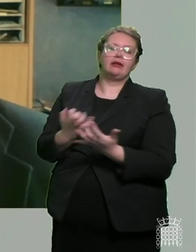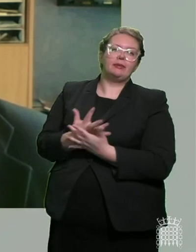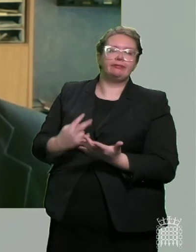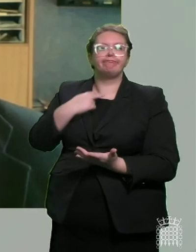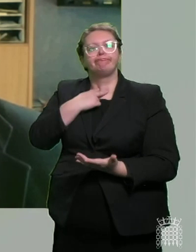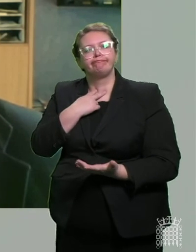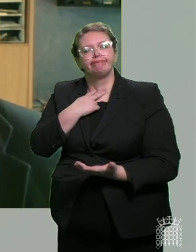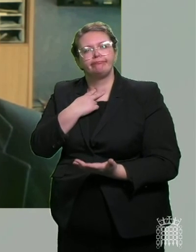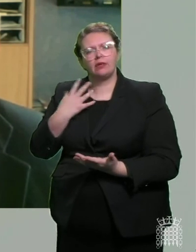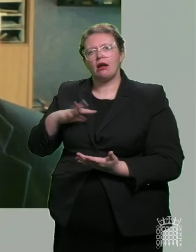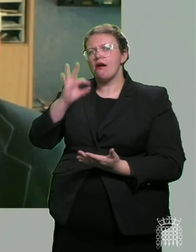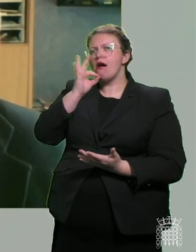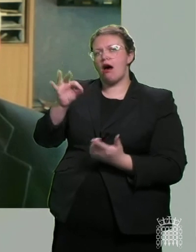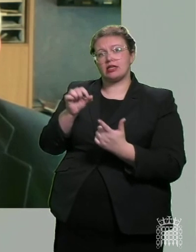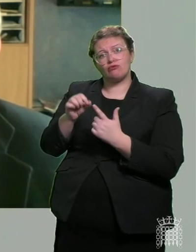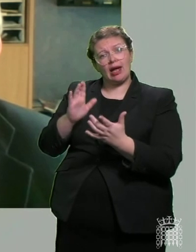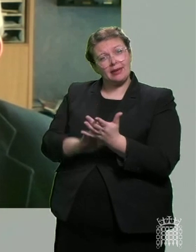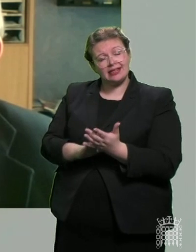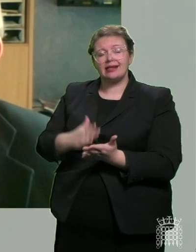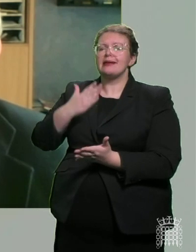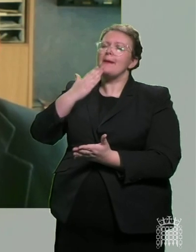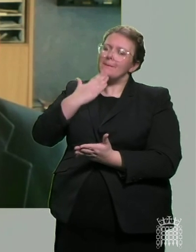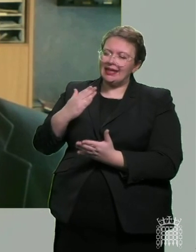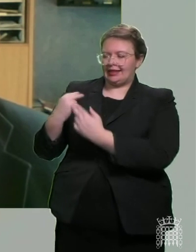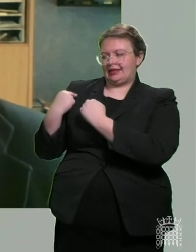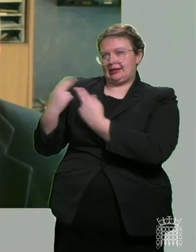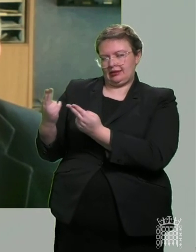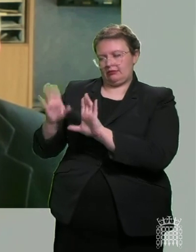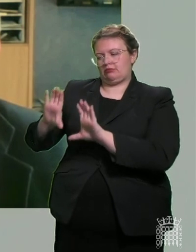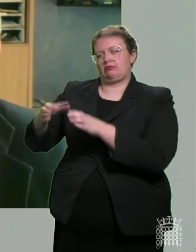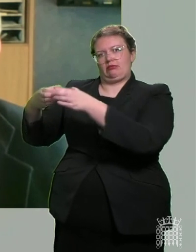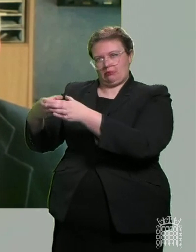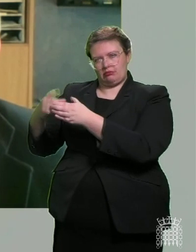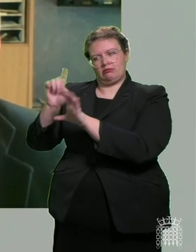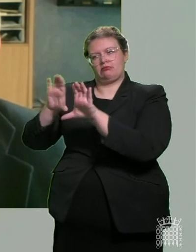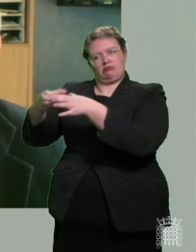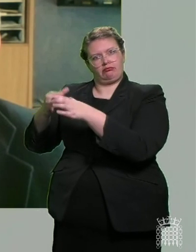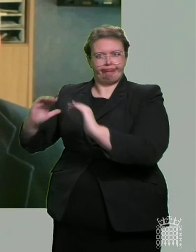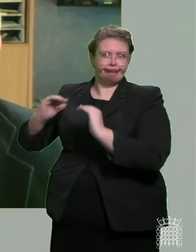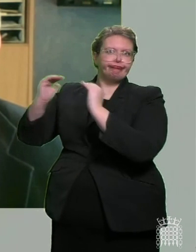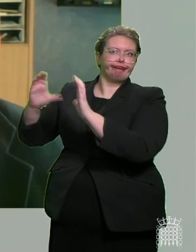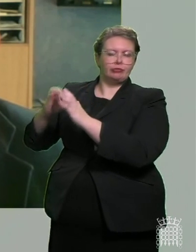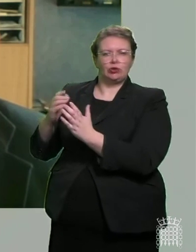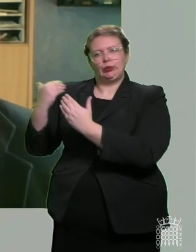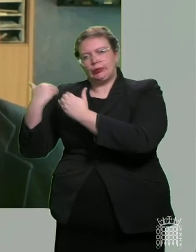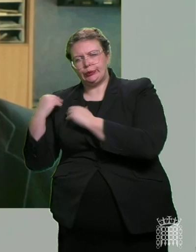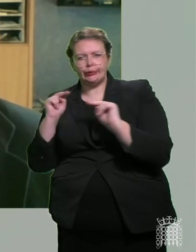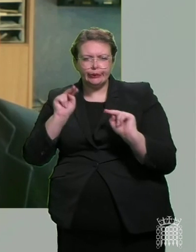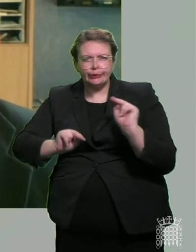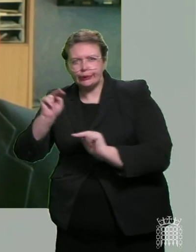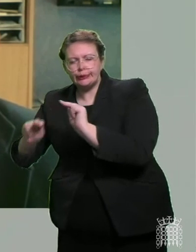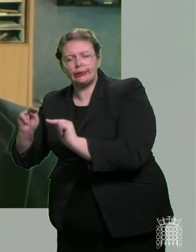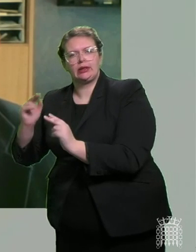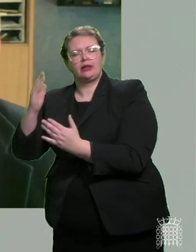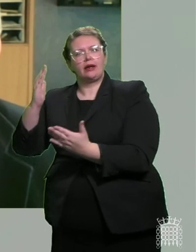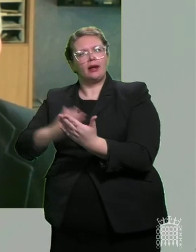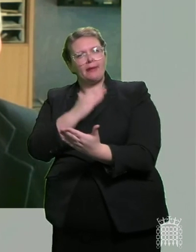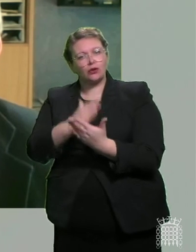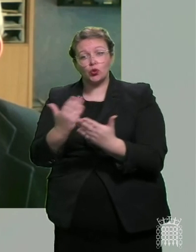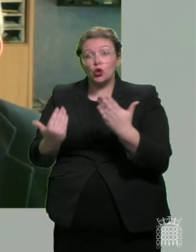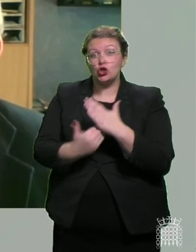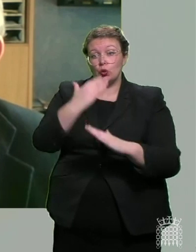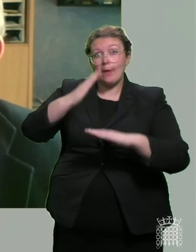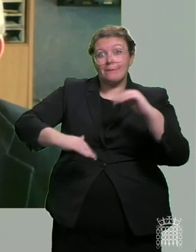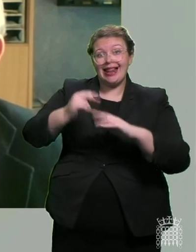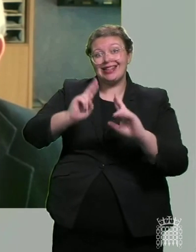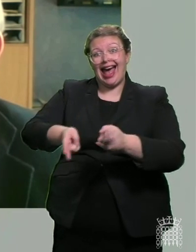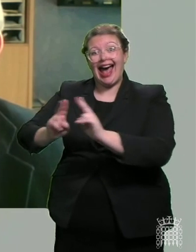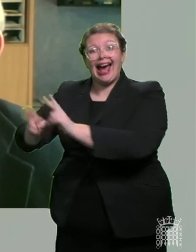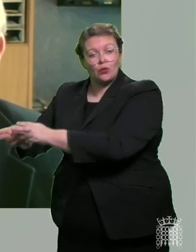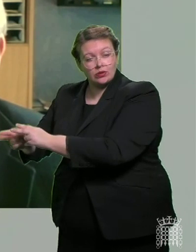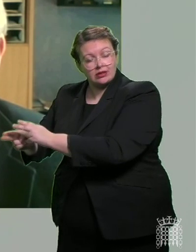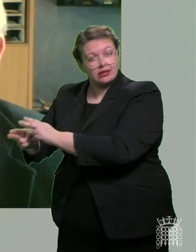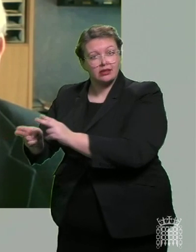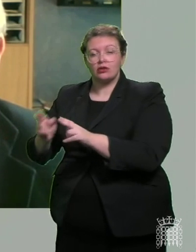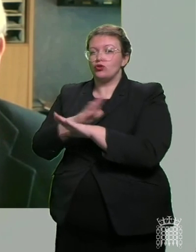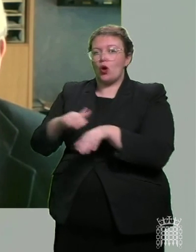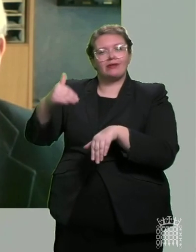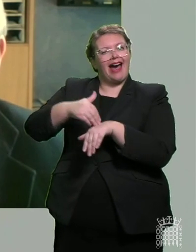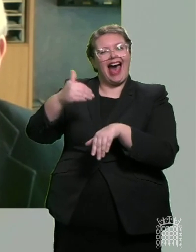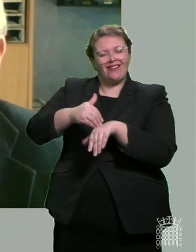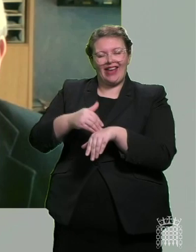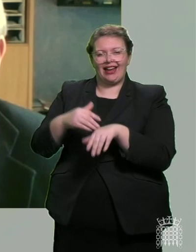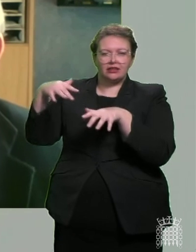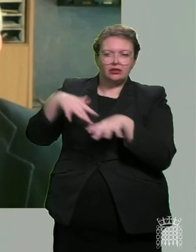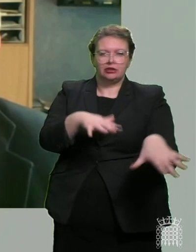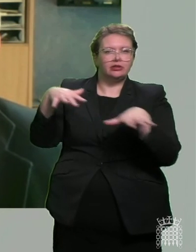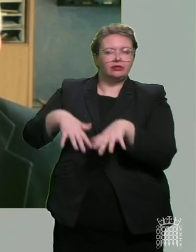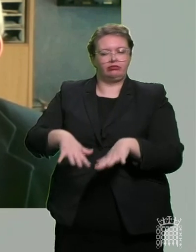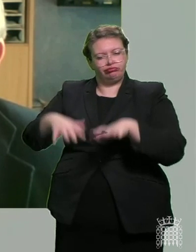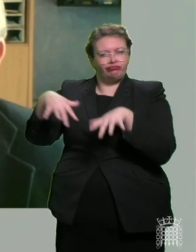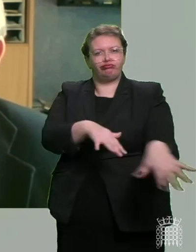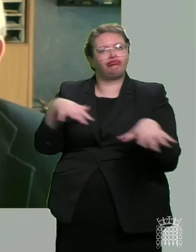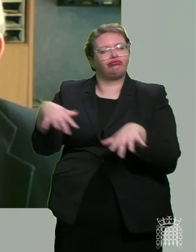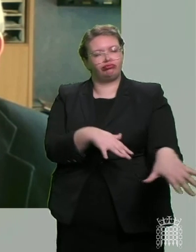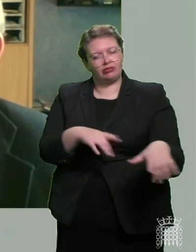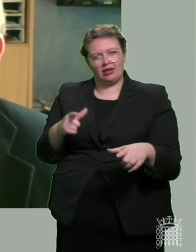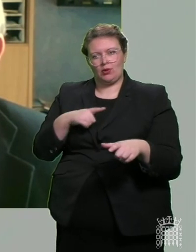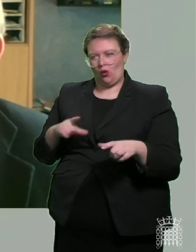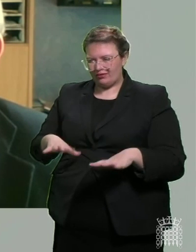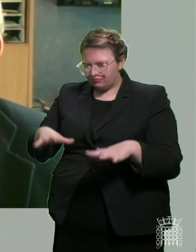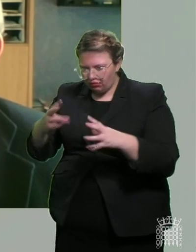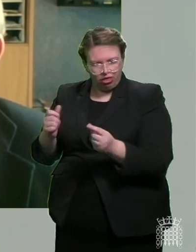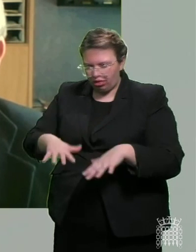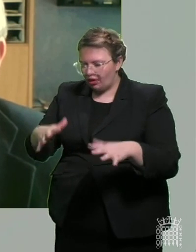Will the Prime Minister appoint a statutory body with the specific and undeniable responsibility of ensuring that no development can automatically tap into existing drainage systems, and that before developments